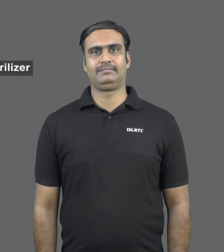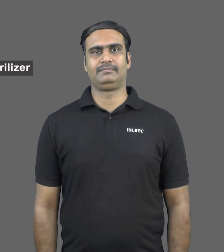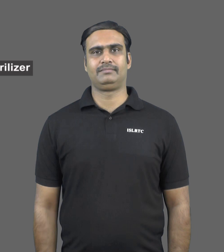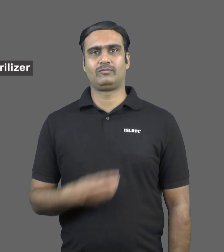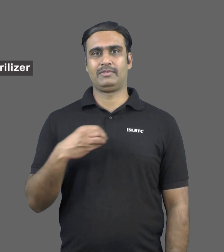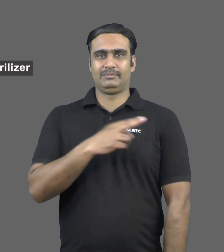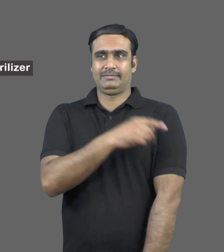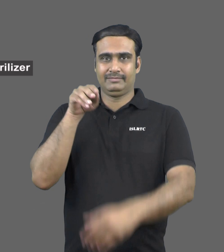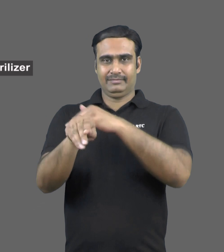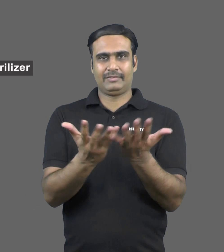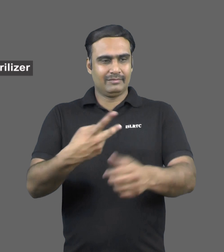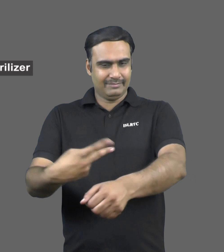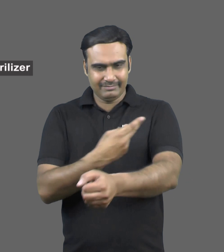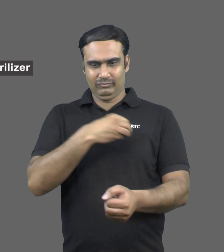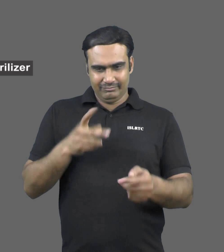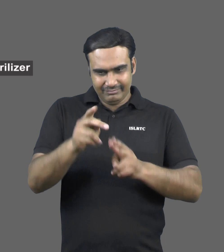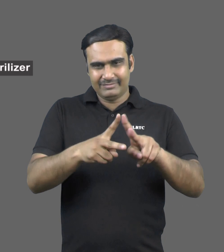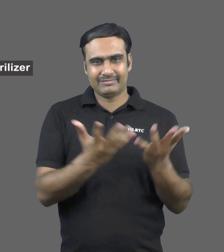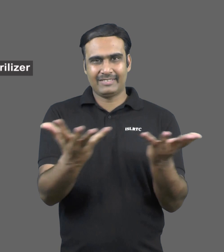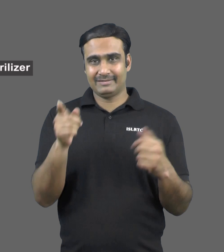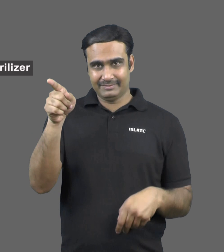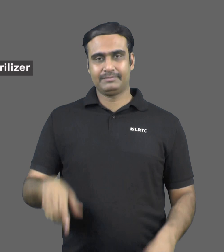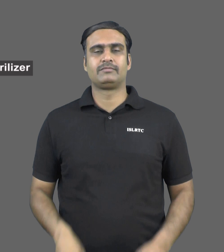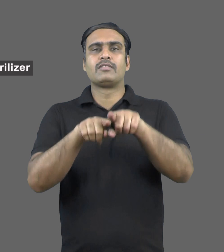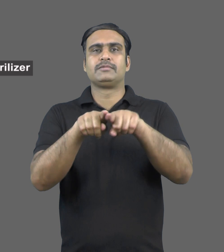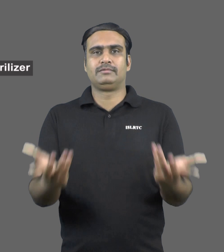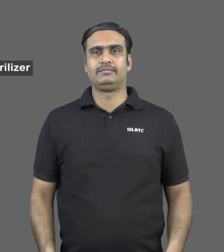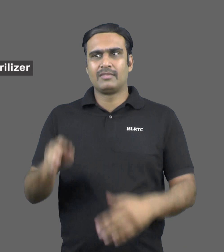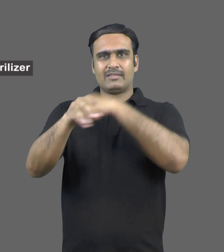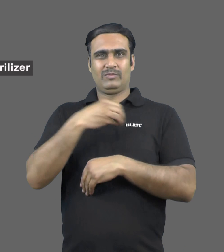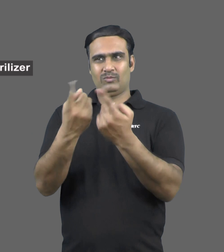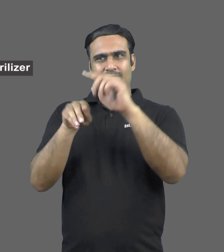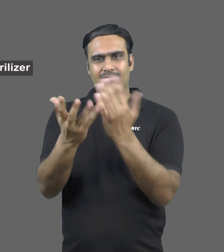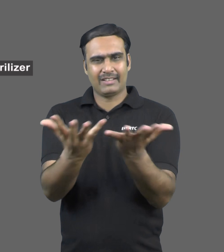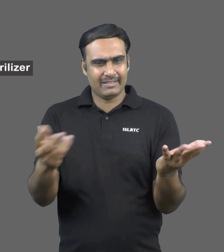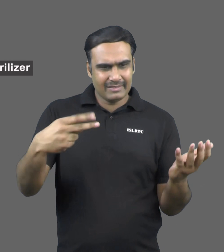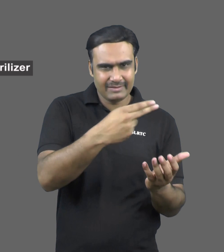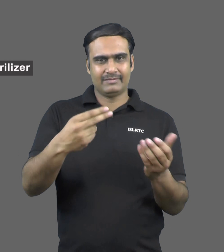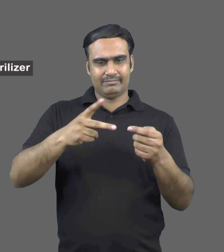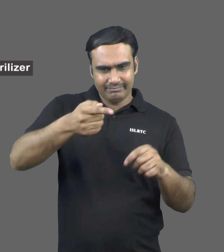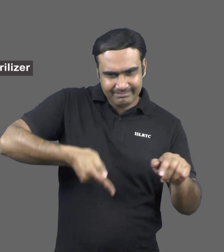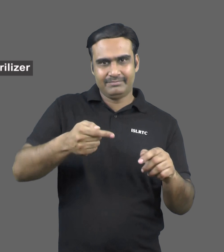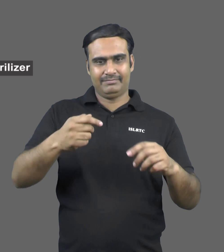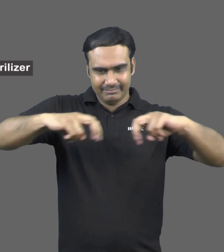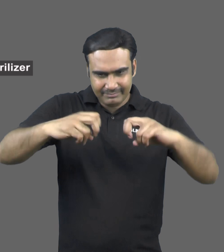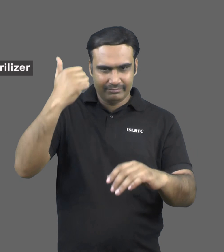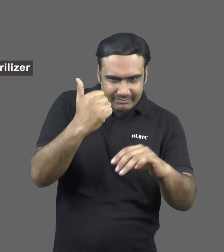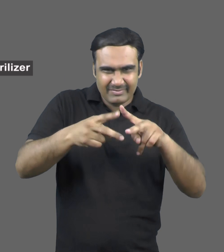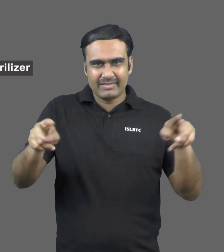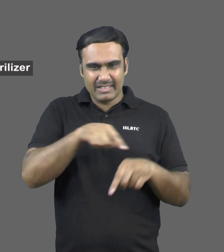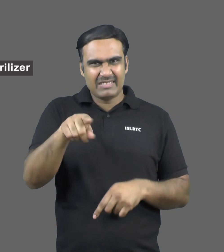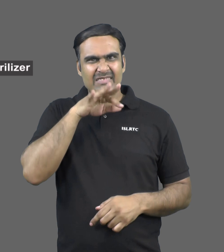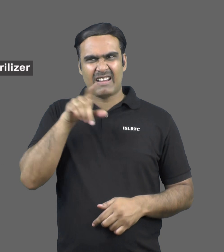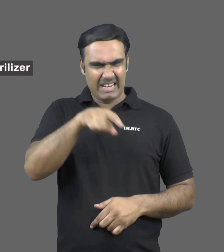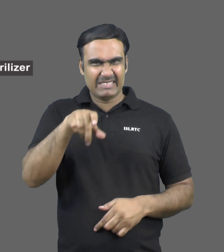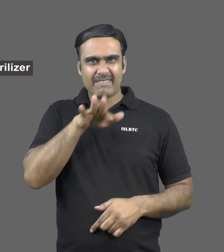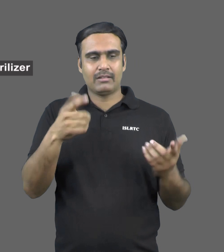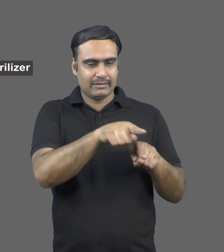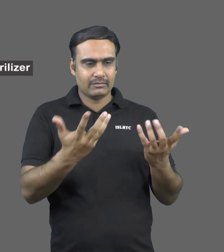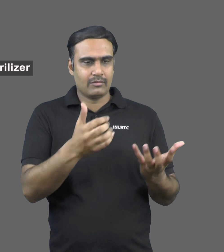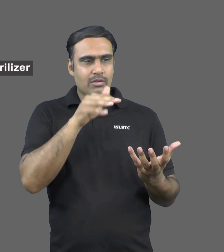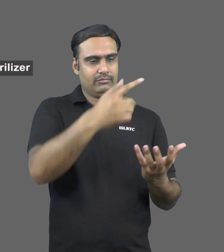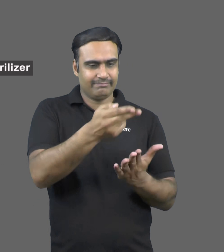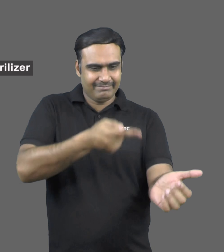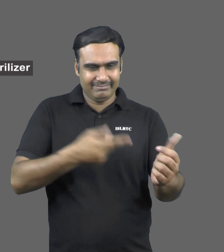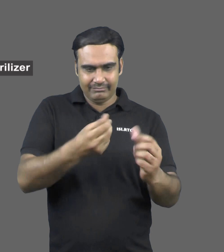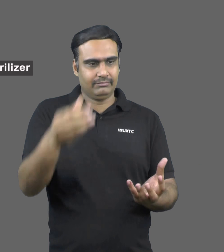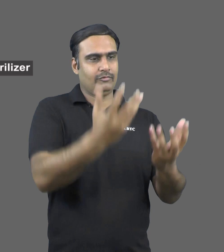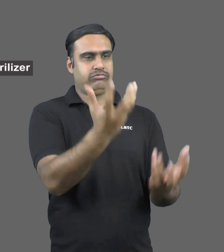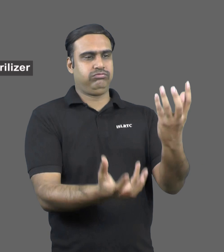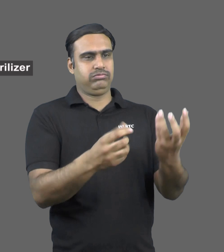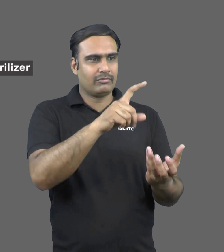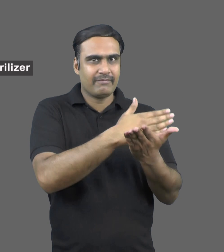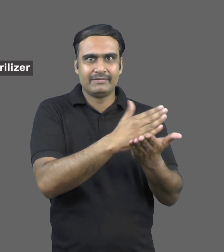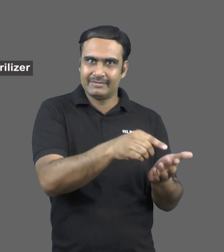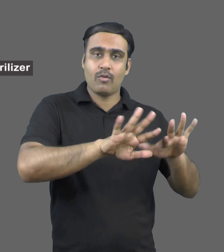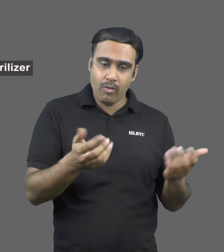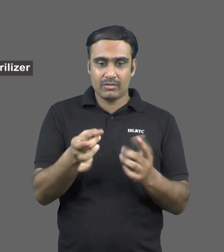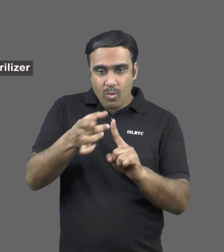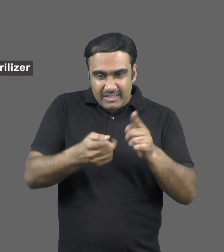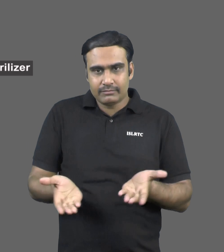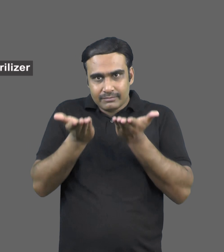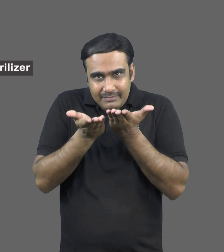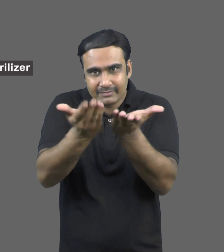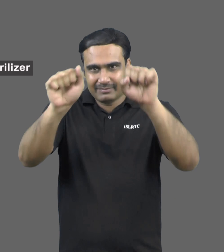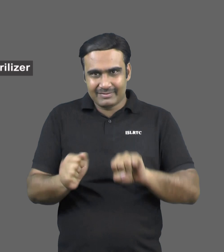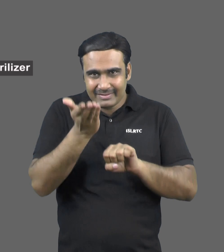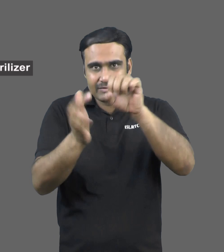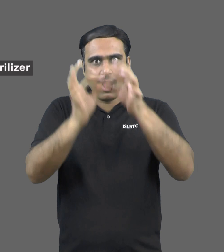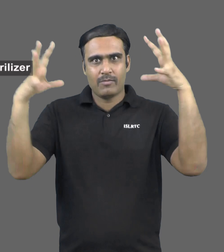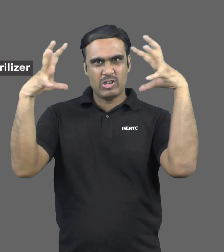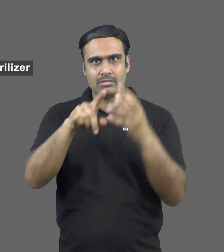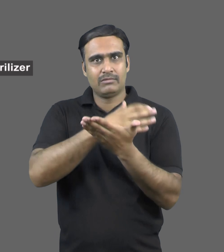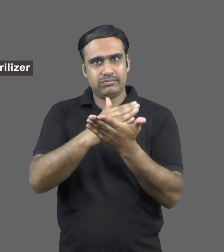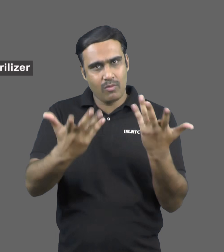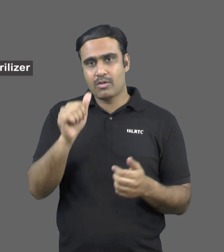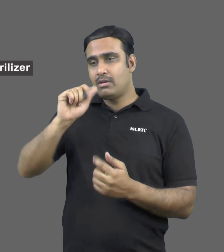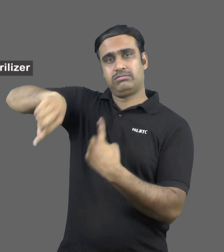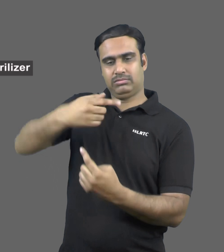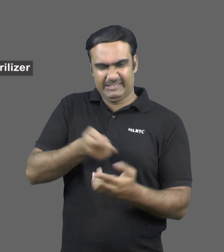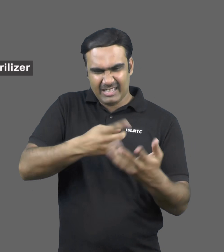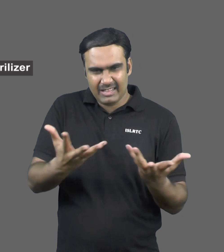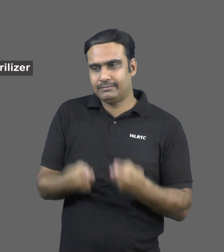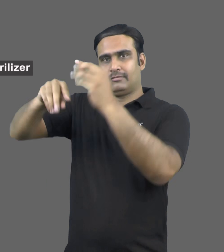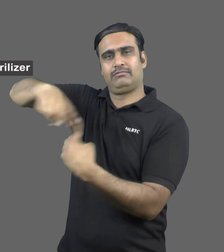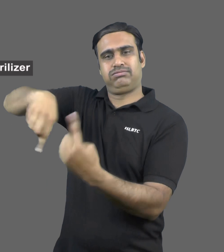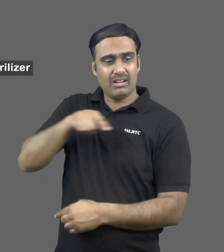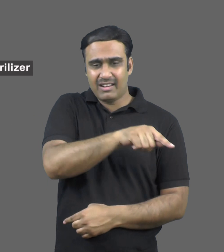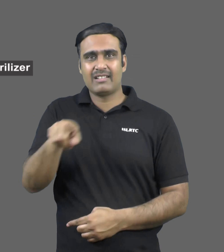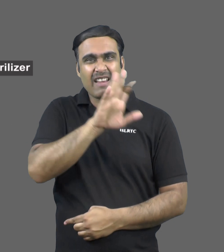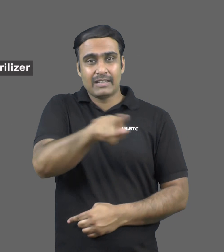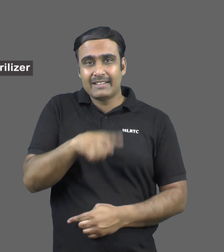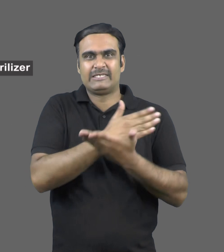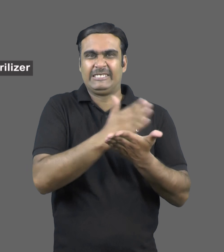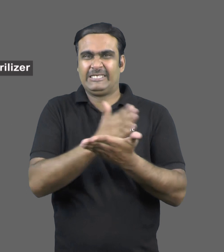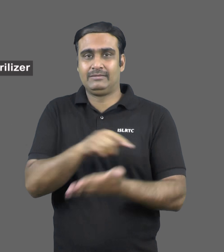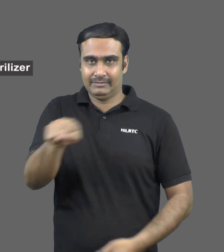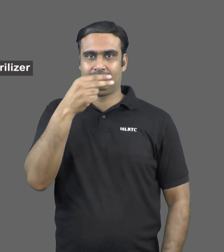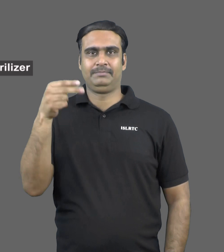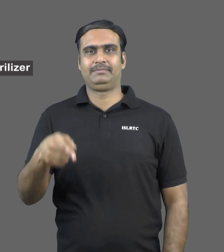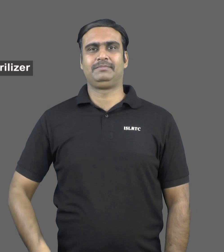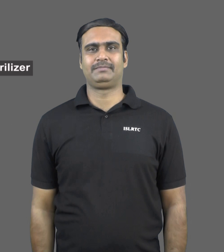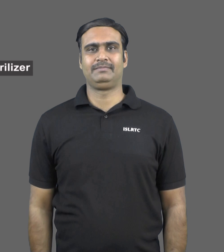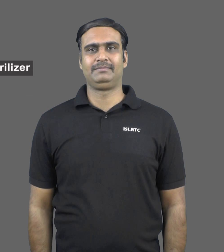Instrument Sterilizer